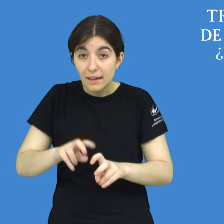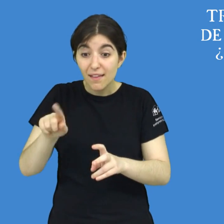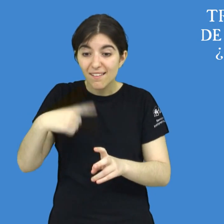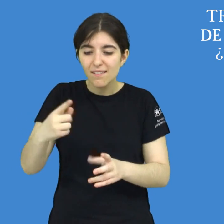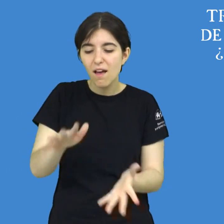despues